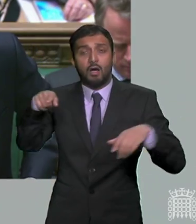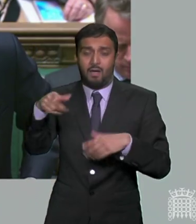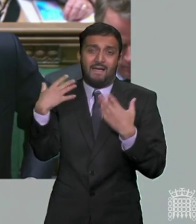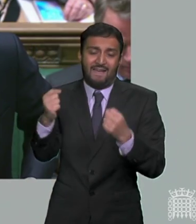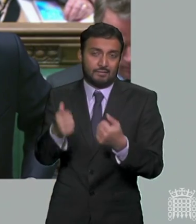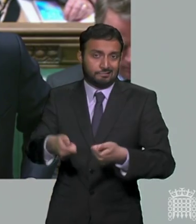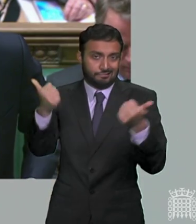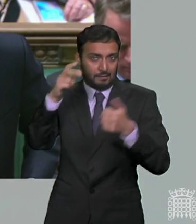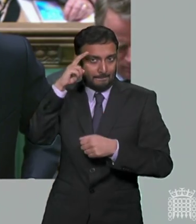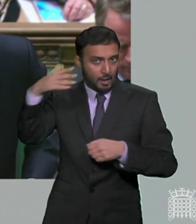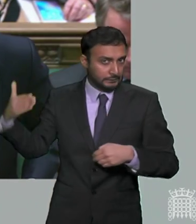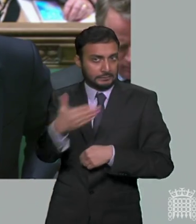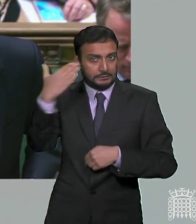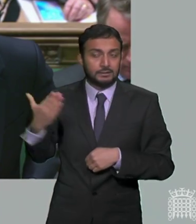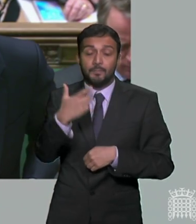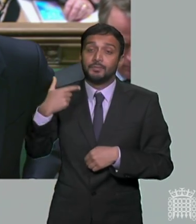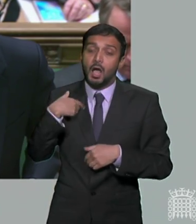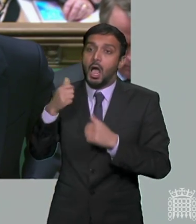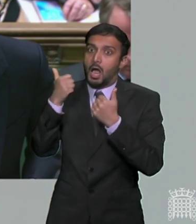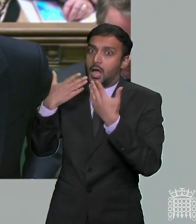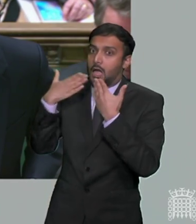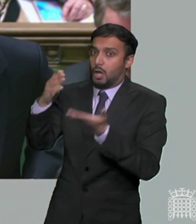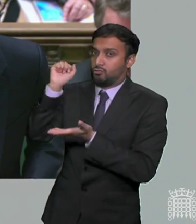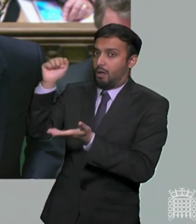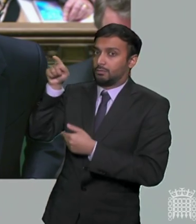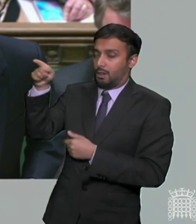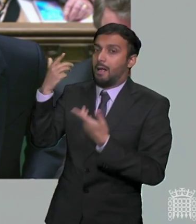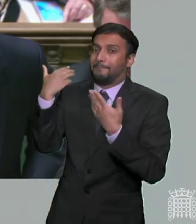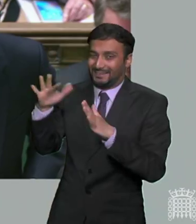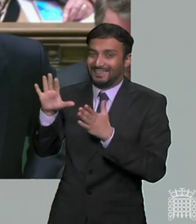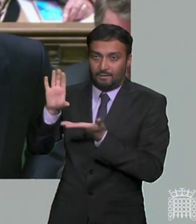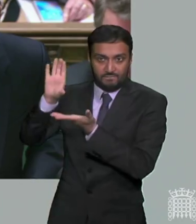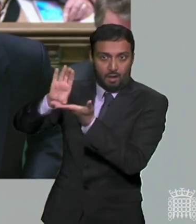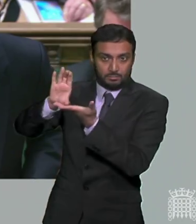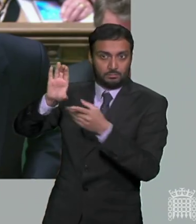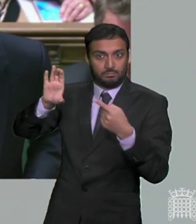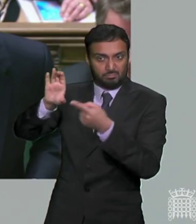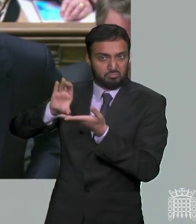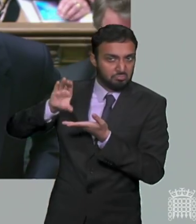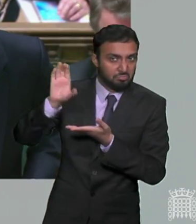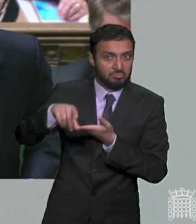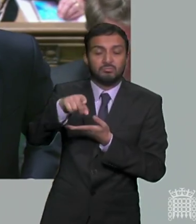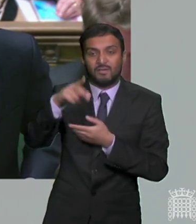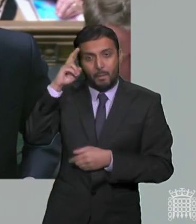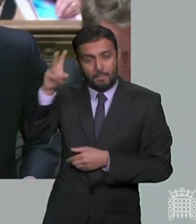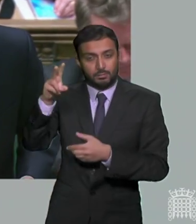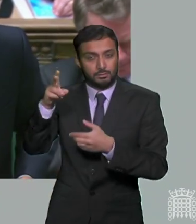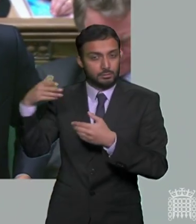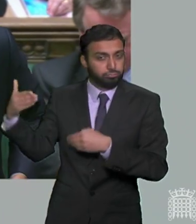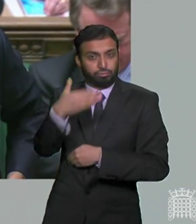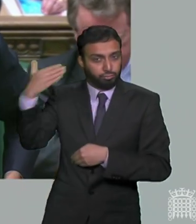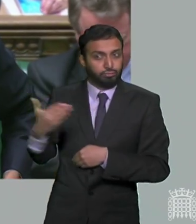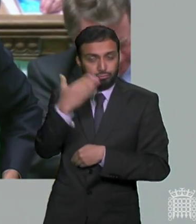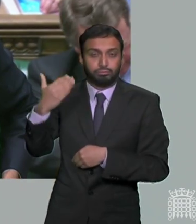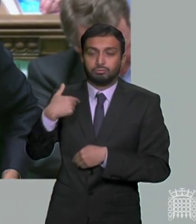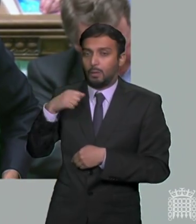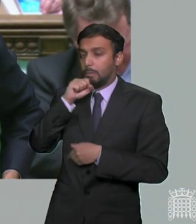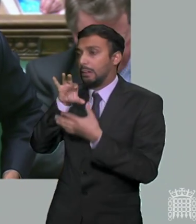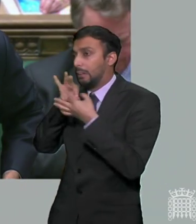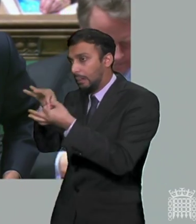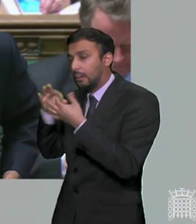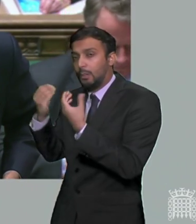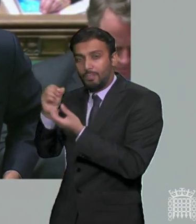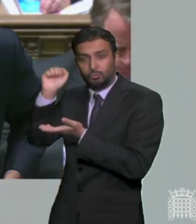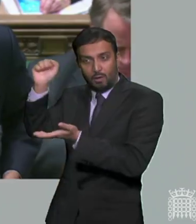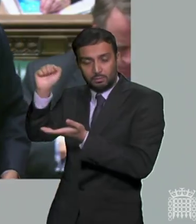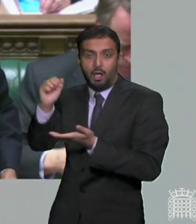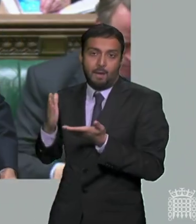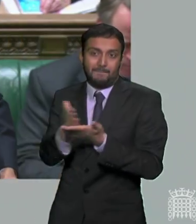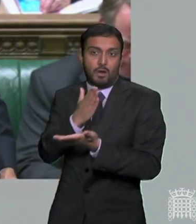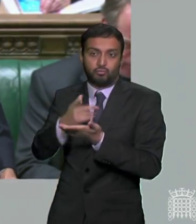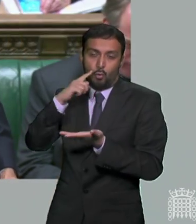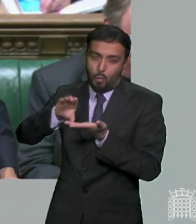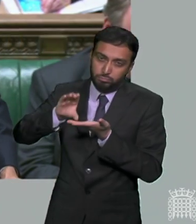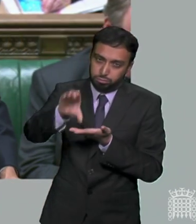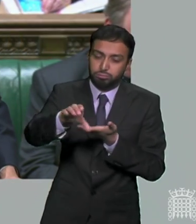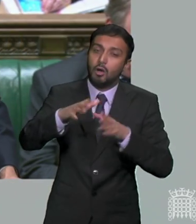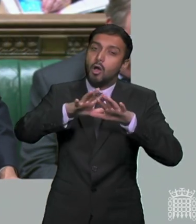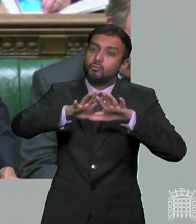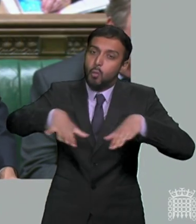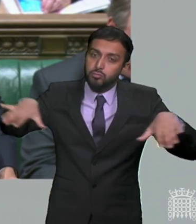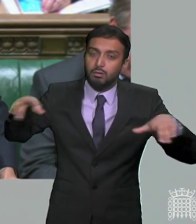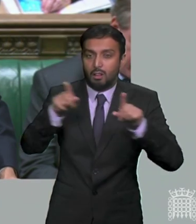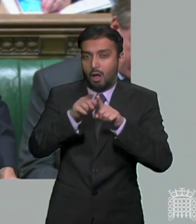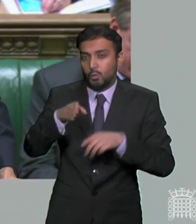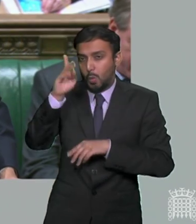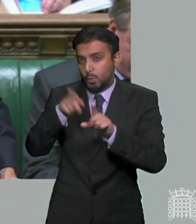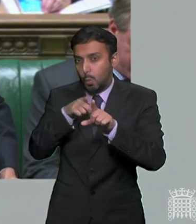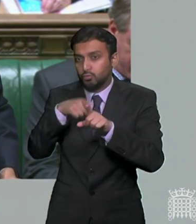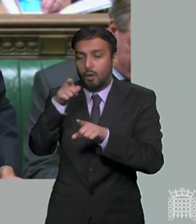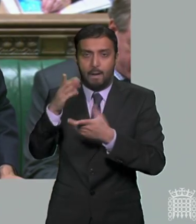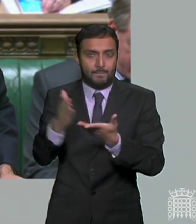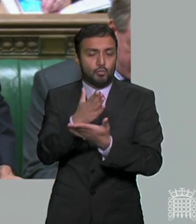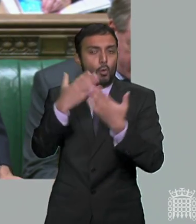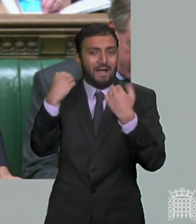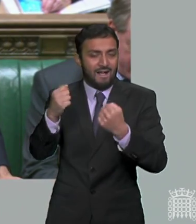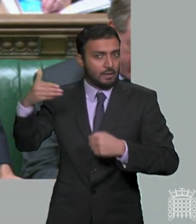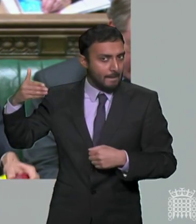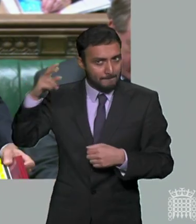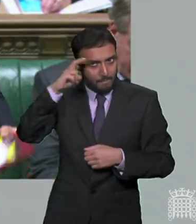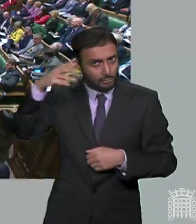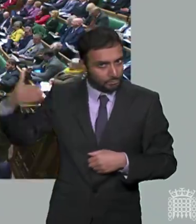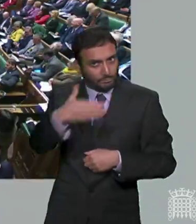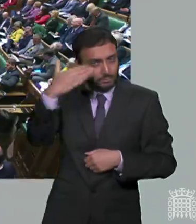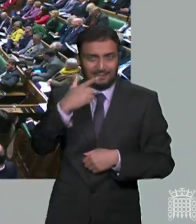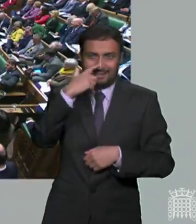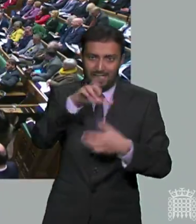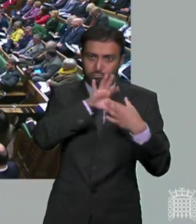I am pleased that the Chancellor has allocated funding for extra bus services across the country, and I look forward to working with him to ensure that that money finds its way to rural areas such as North Yorkshire to provide the connectivity that is so important for people to have opportunity and get access to public services.